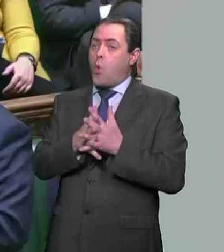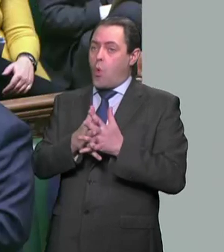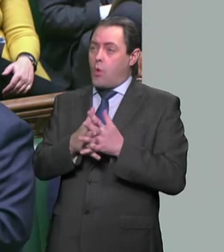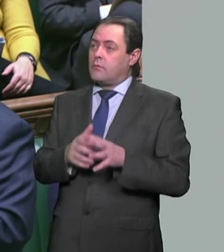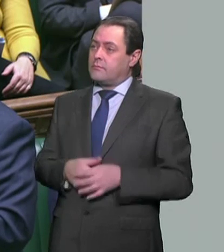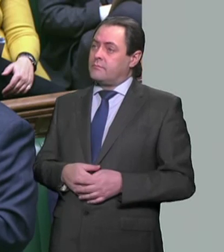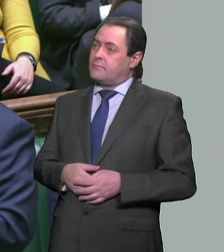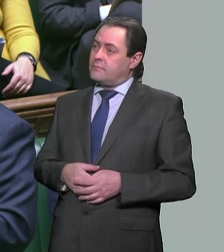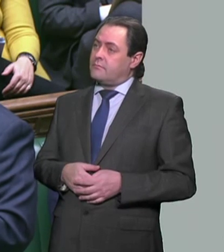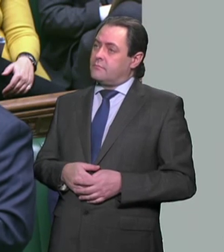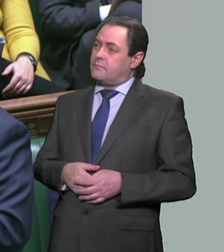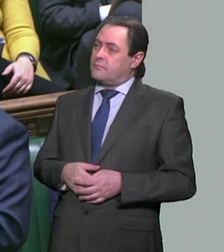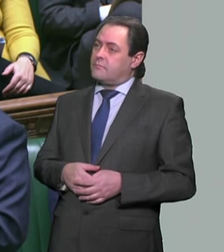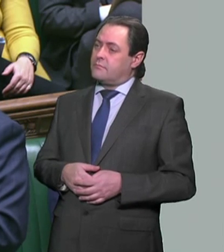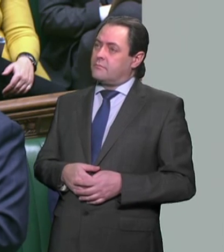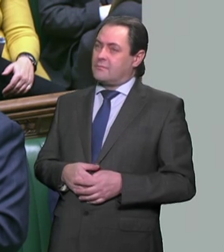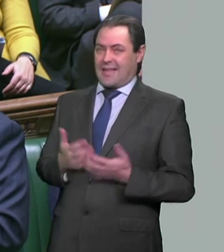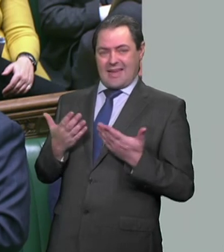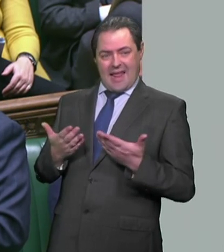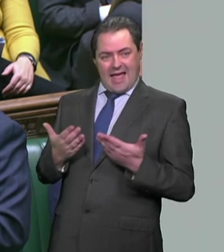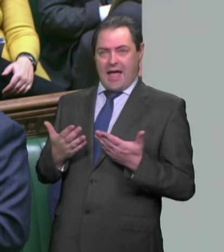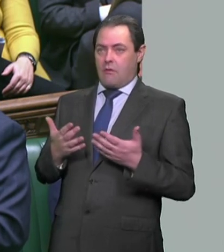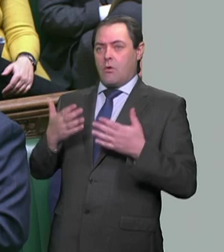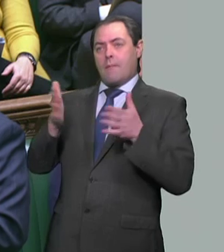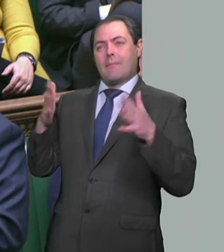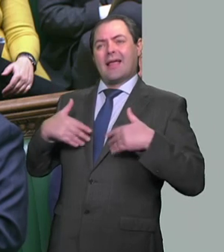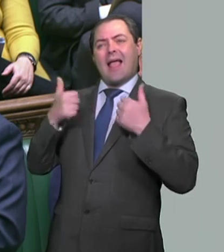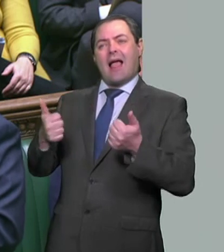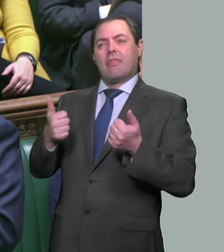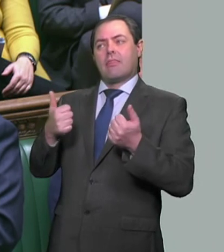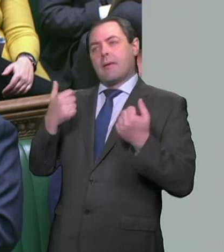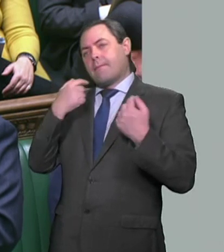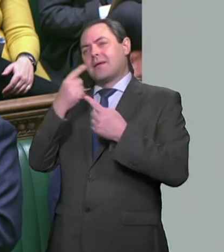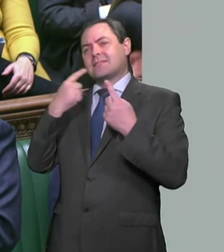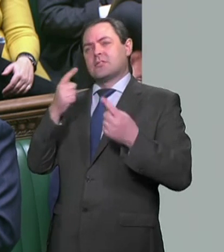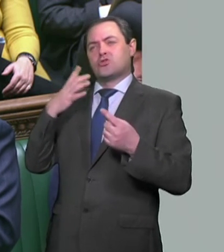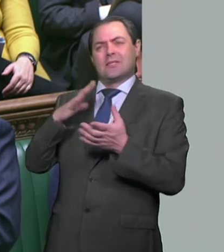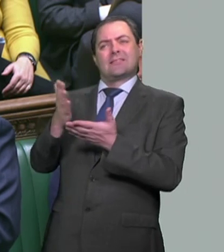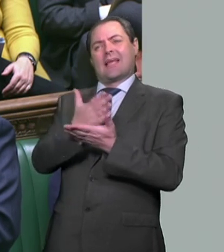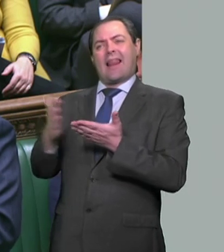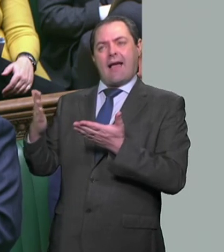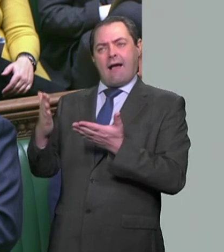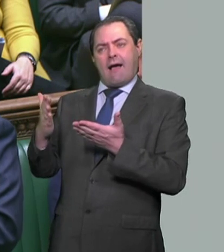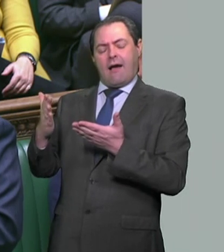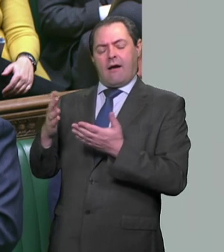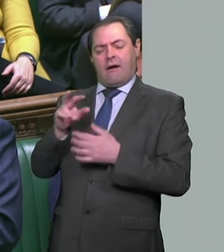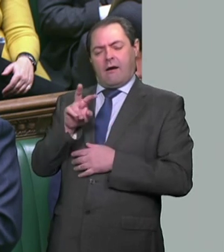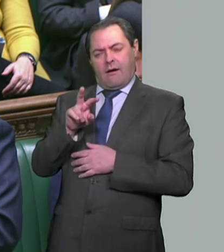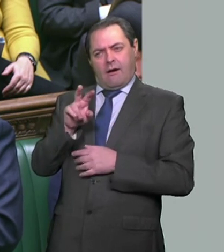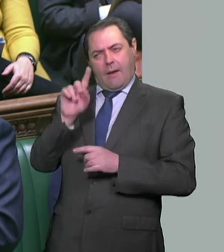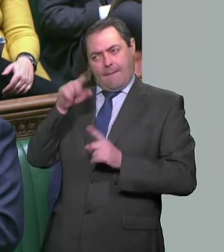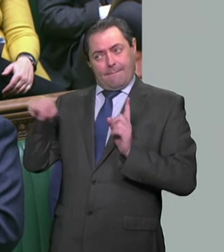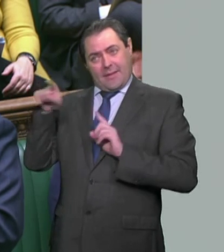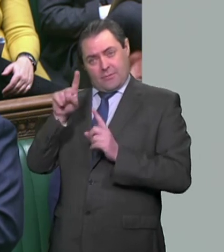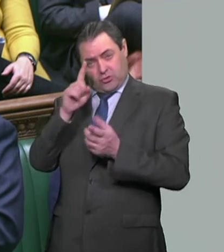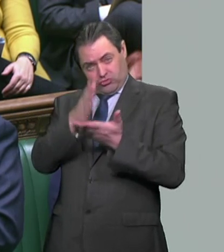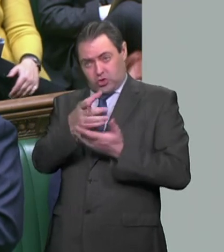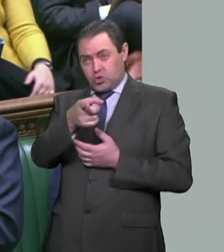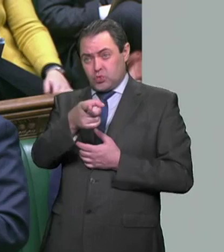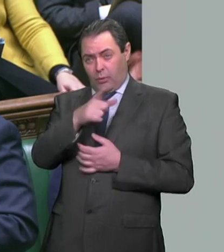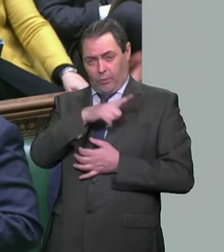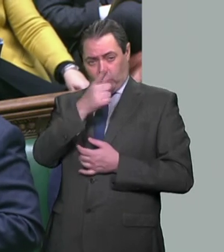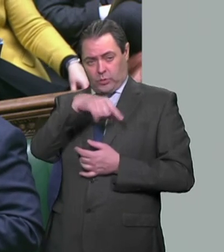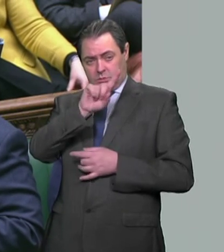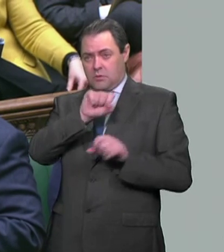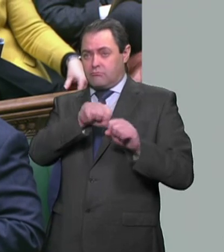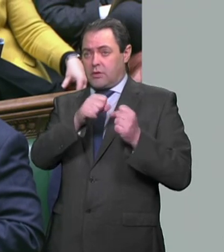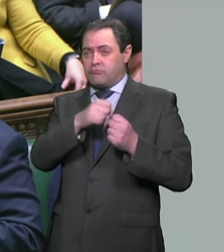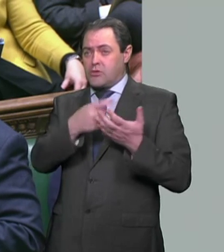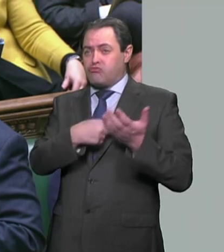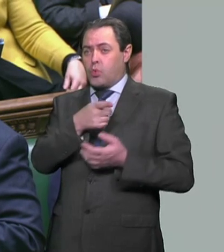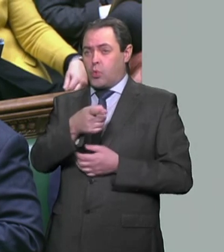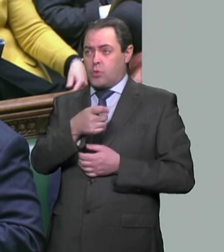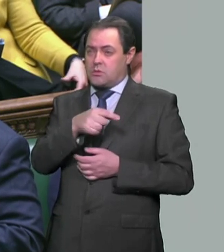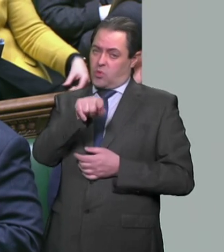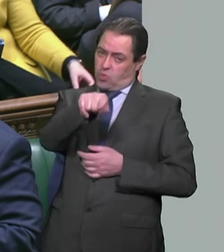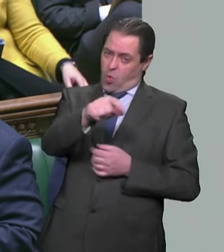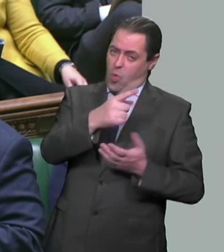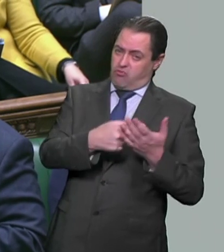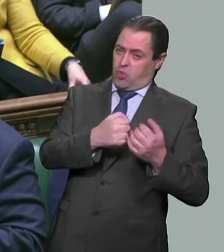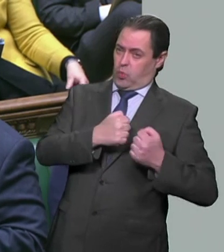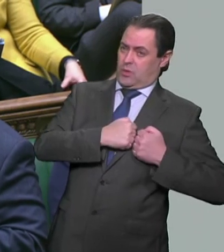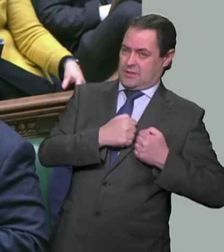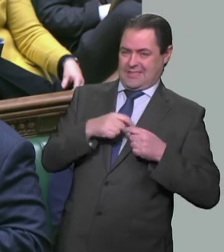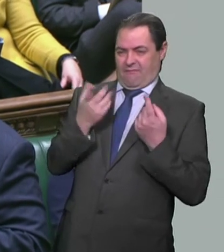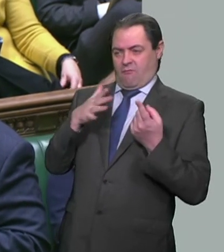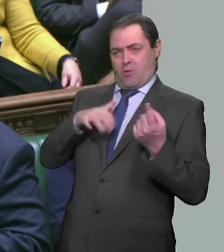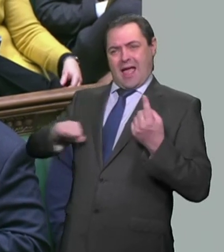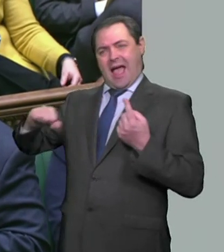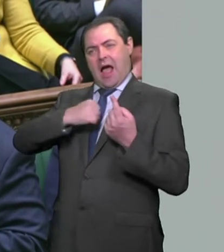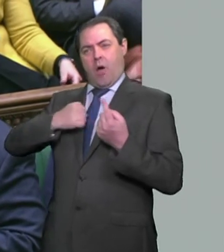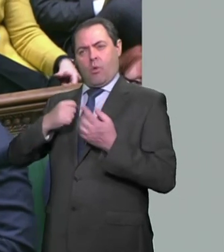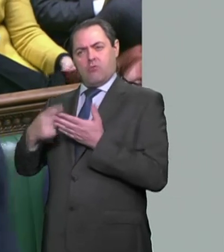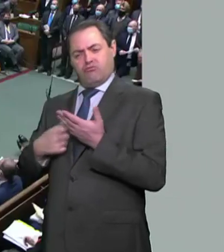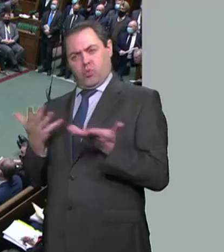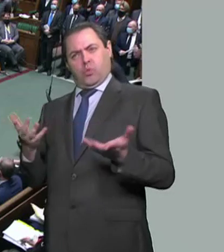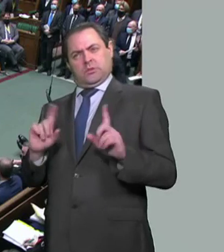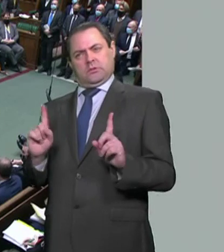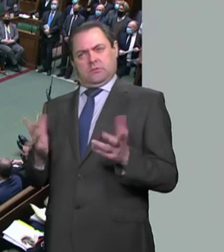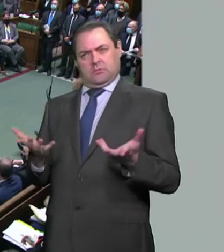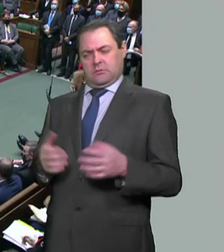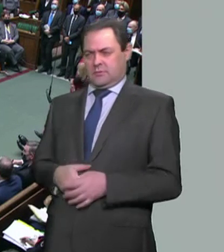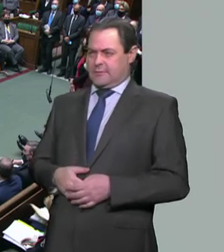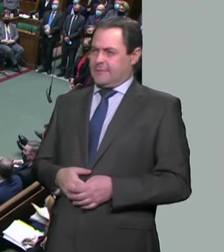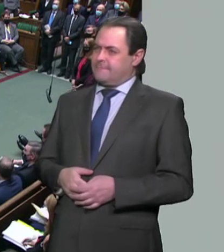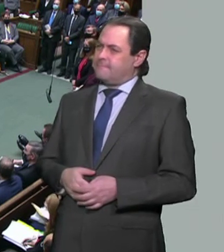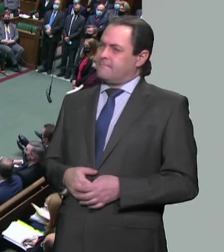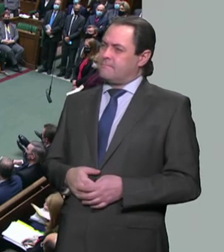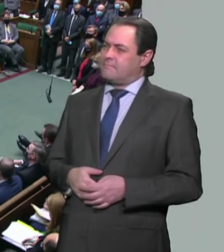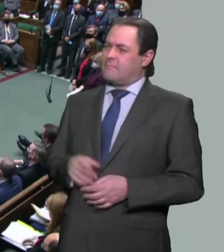At a time when public health messaging is so vital, how are people possibly expected to trust the Prime Minister when he thinks it is one rule for him and another rule for everybody else?